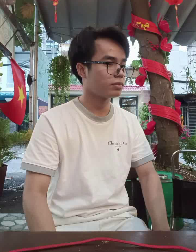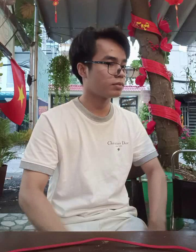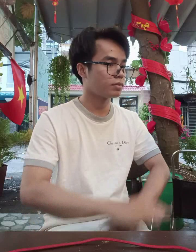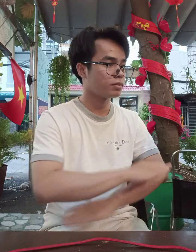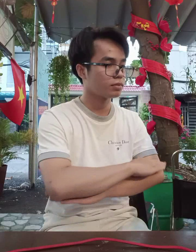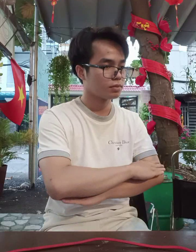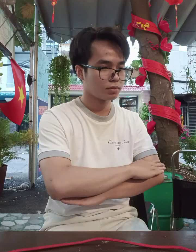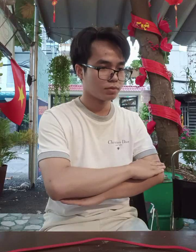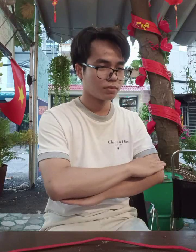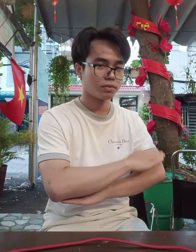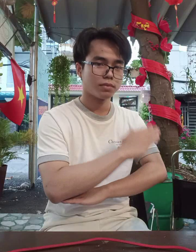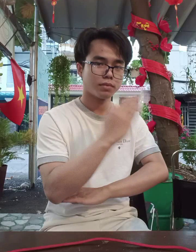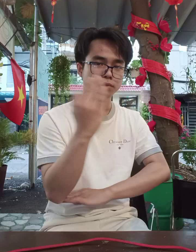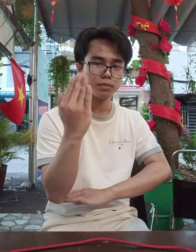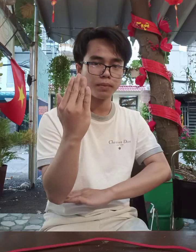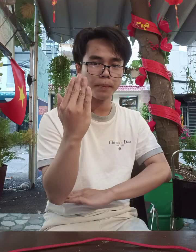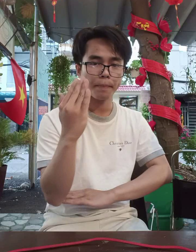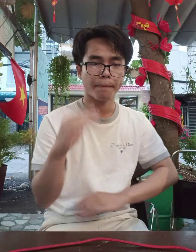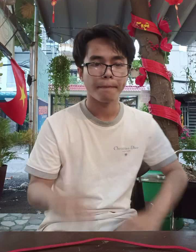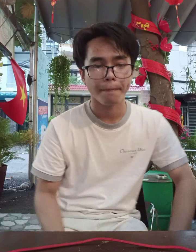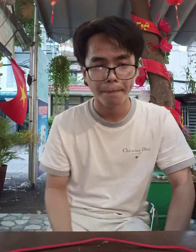buoi sang